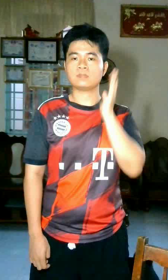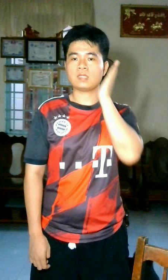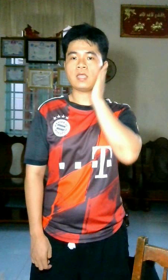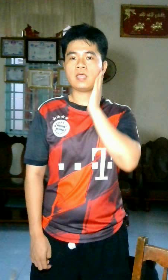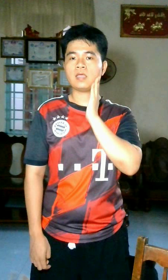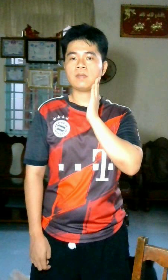dep